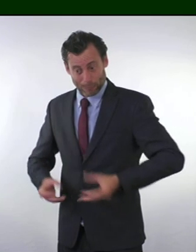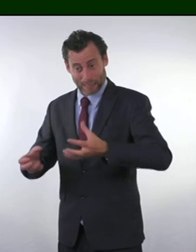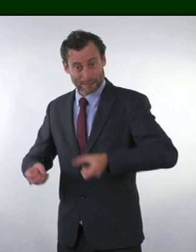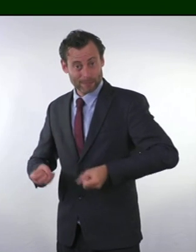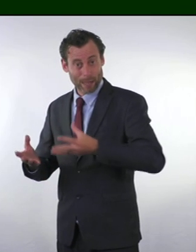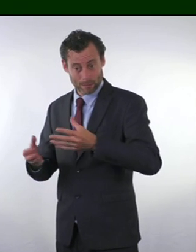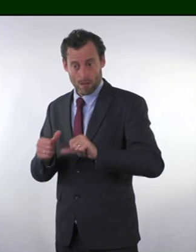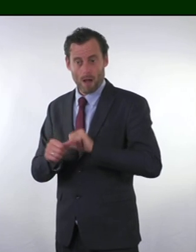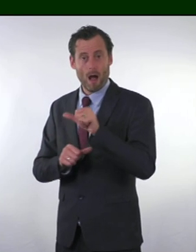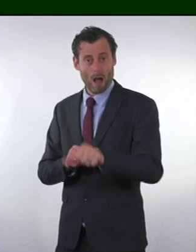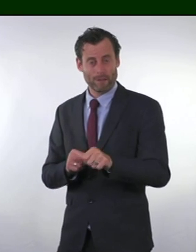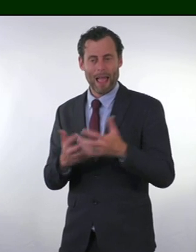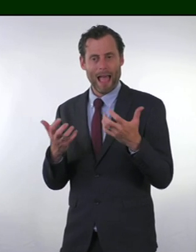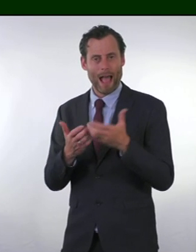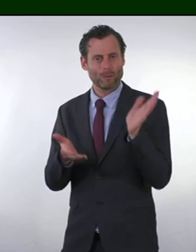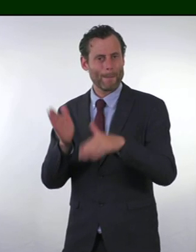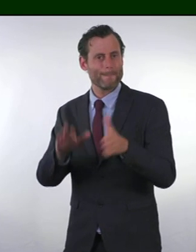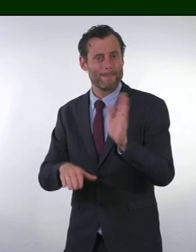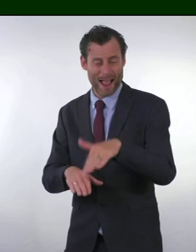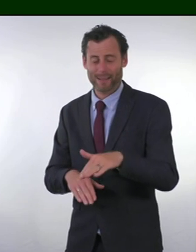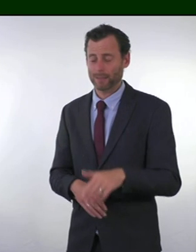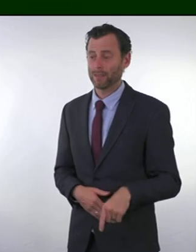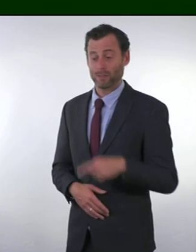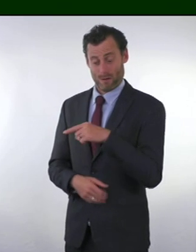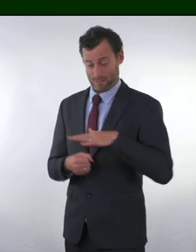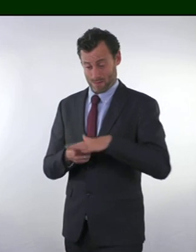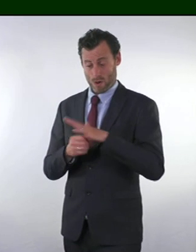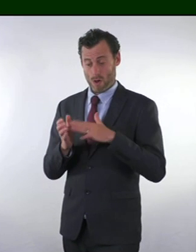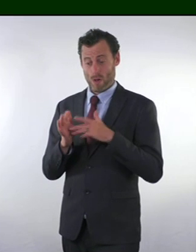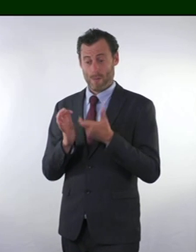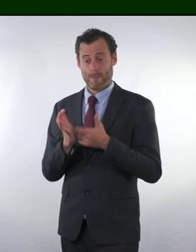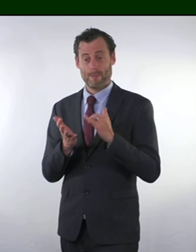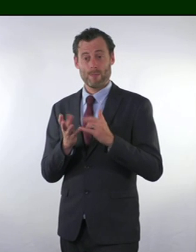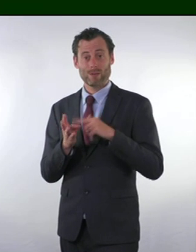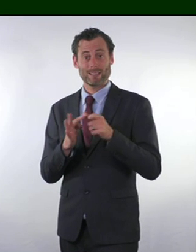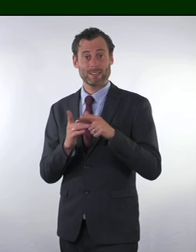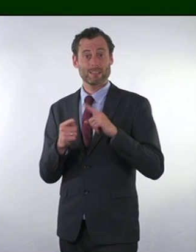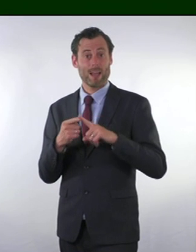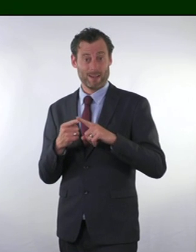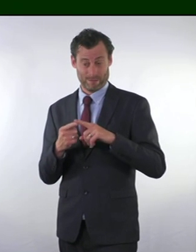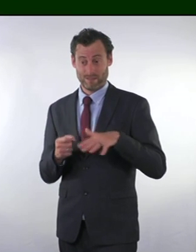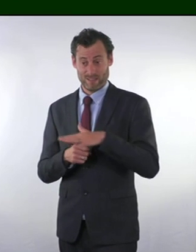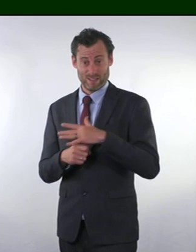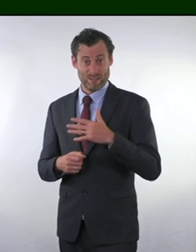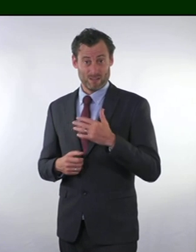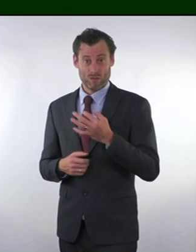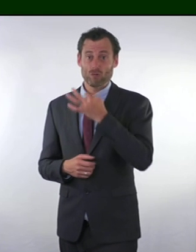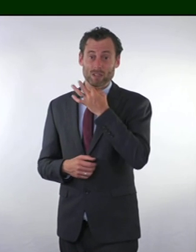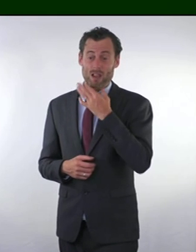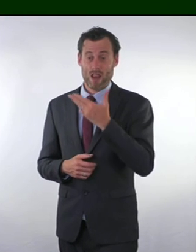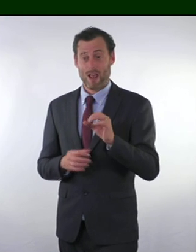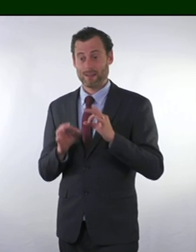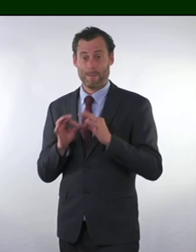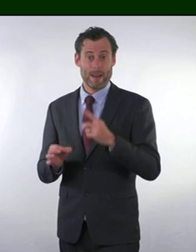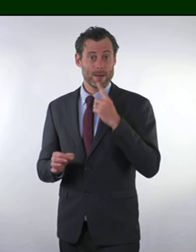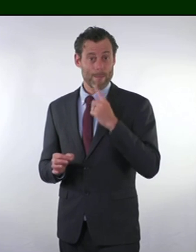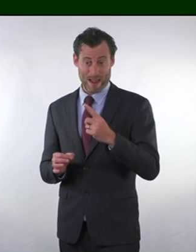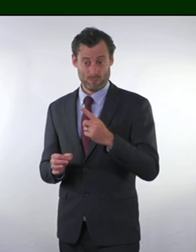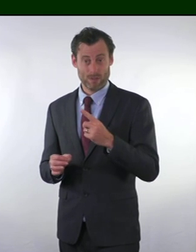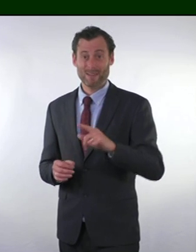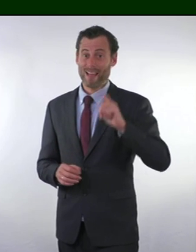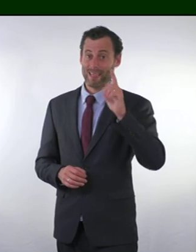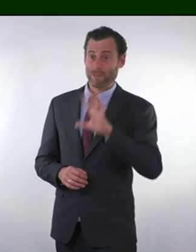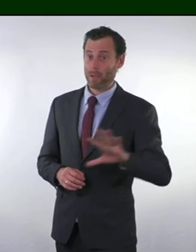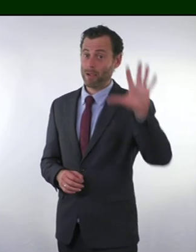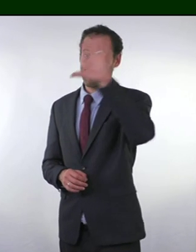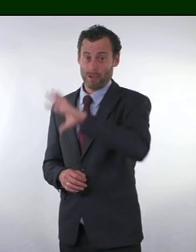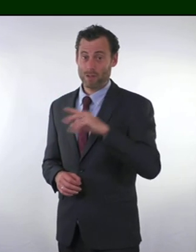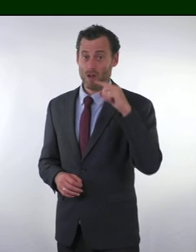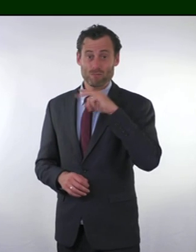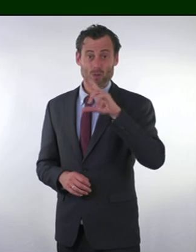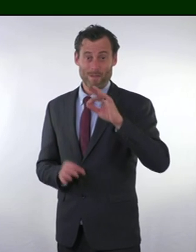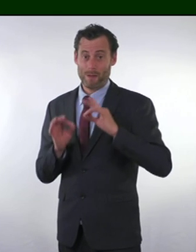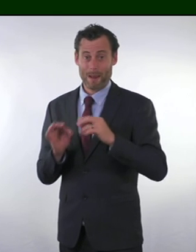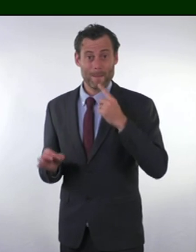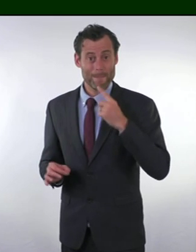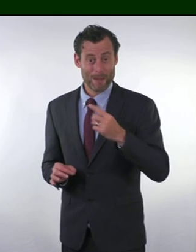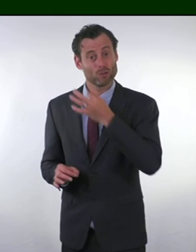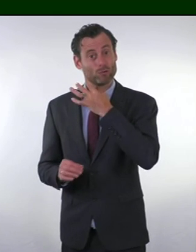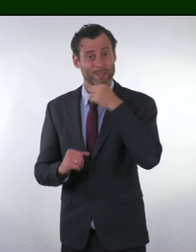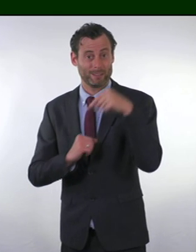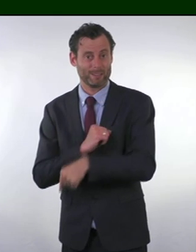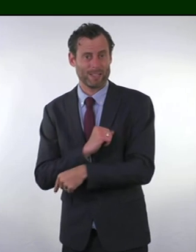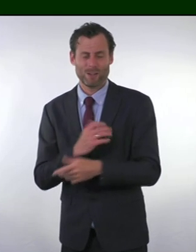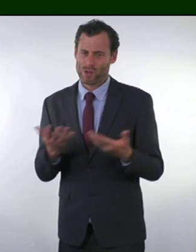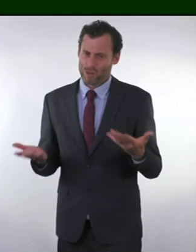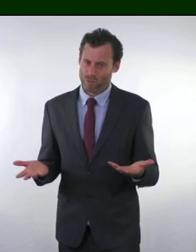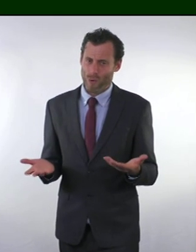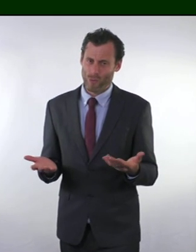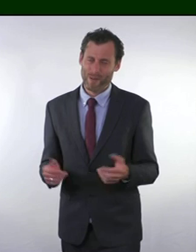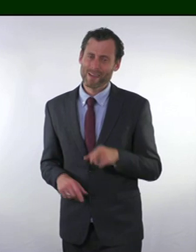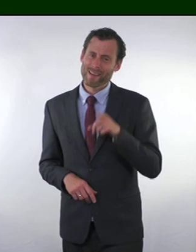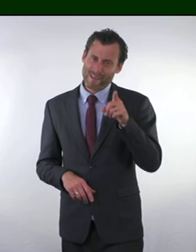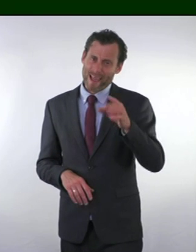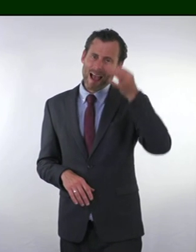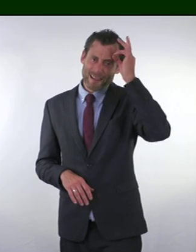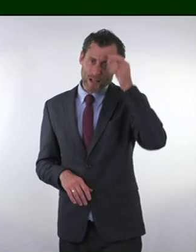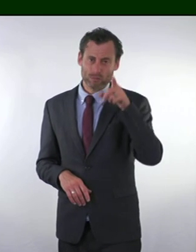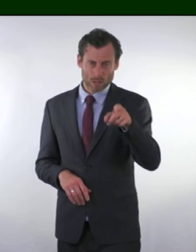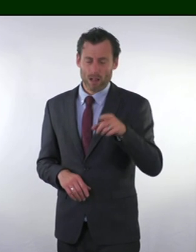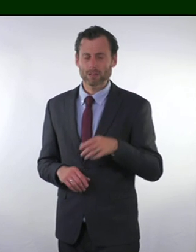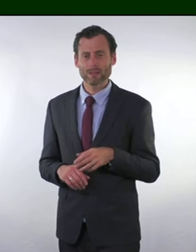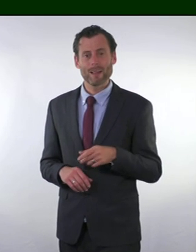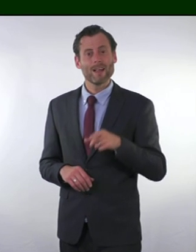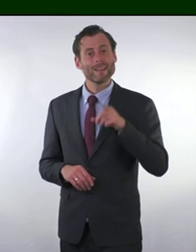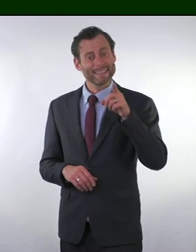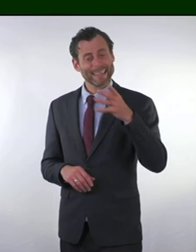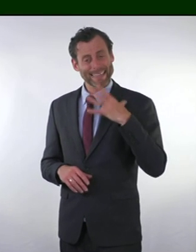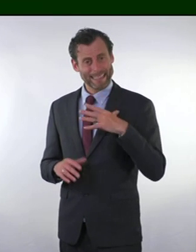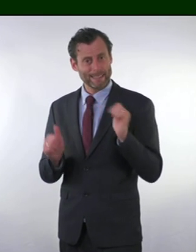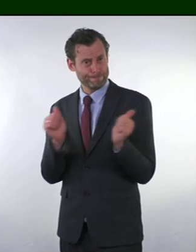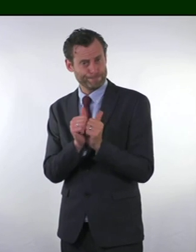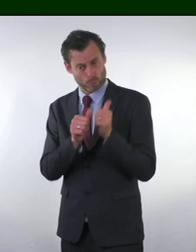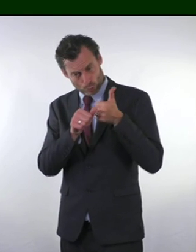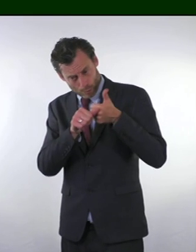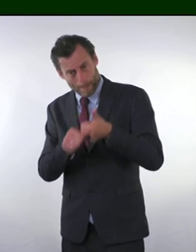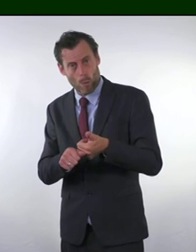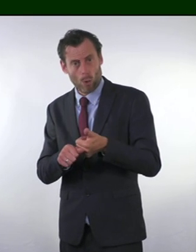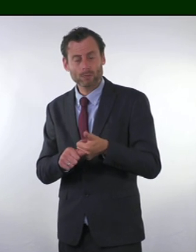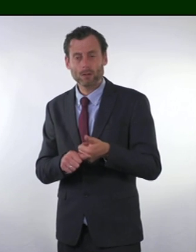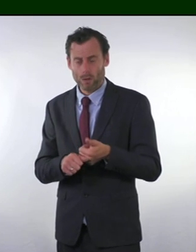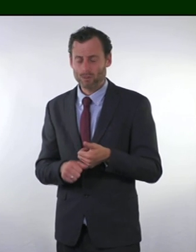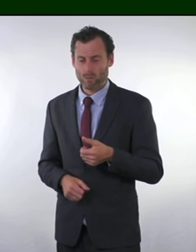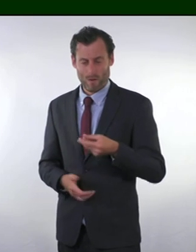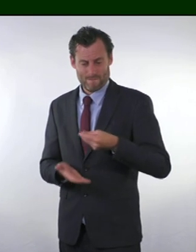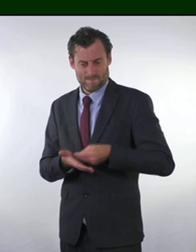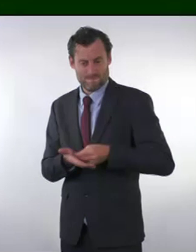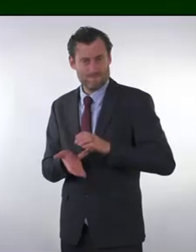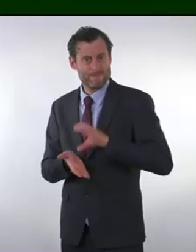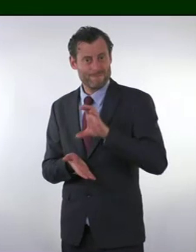Knowsley Council alone faces a loss of income of £90 million, and the Liverpool city region faces a loss of £112 million, so will the Chancellor give a firm commitment that councils will receive full funding for the collection fund shortfalls in 2021 and 2022?